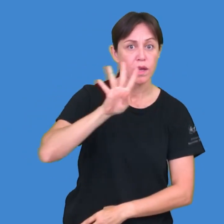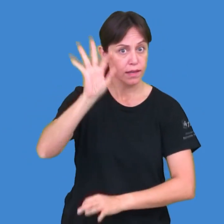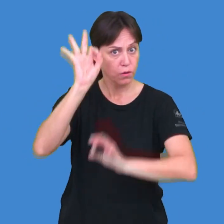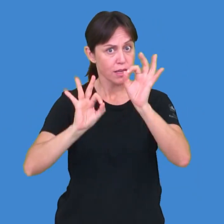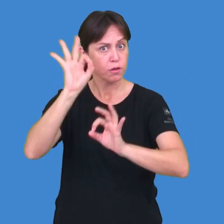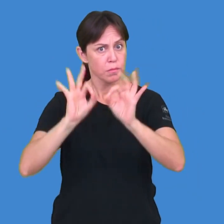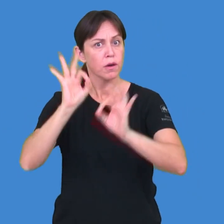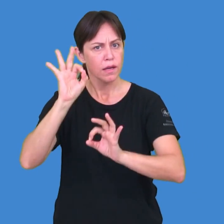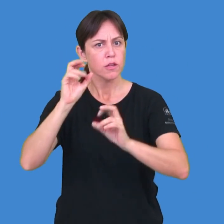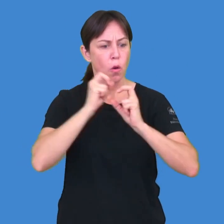porcentaje